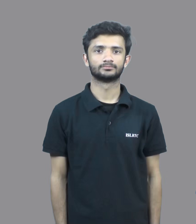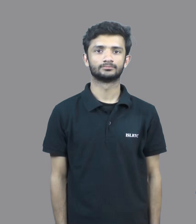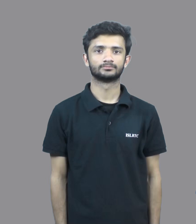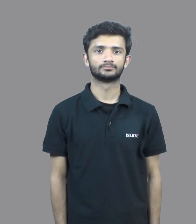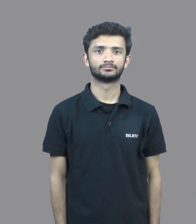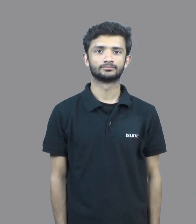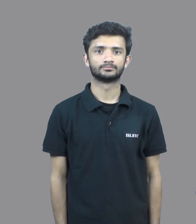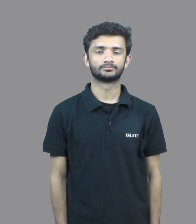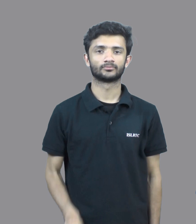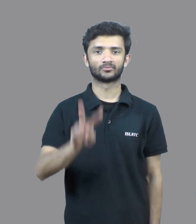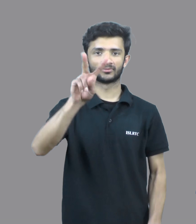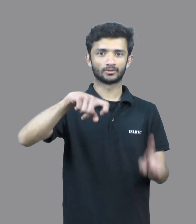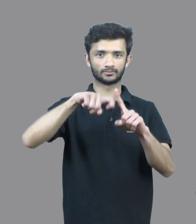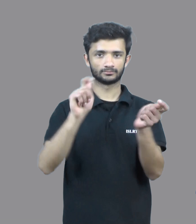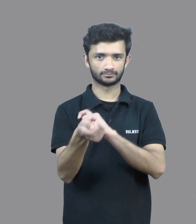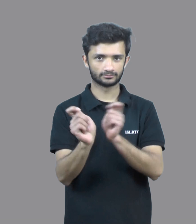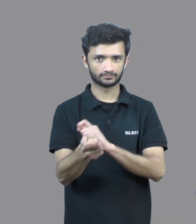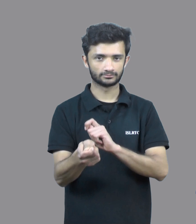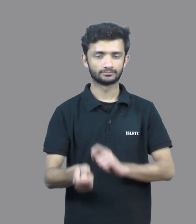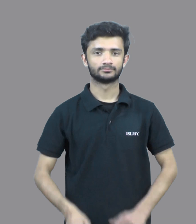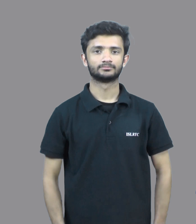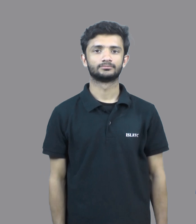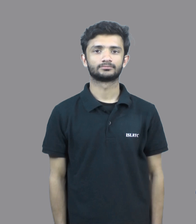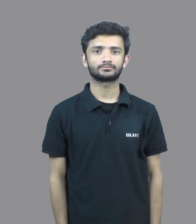Virat Kohli